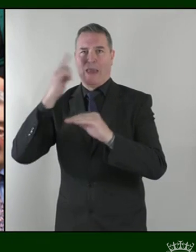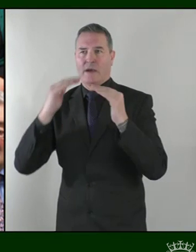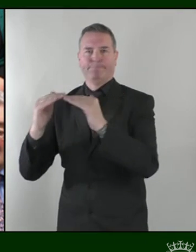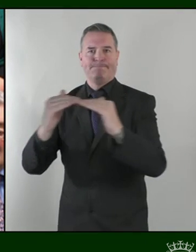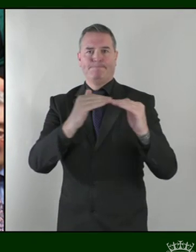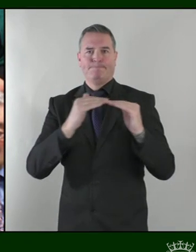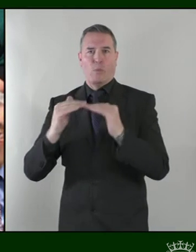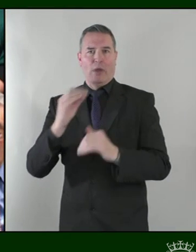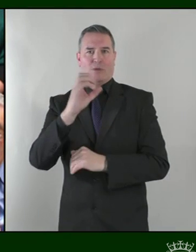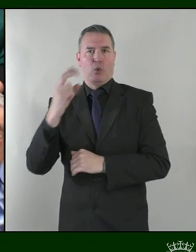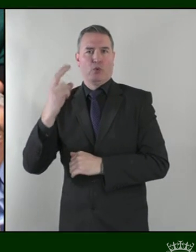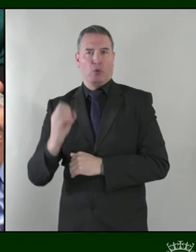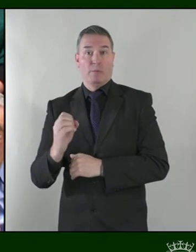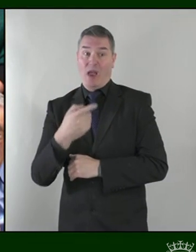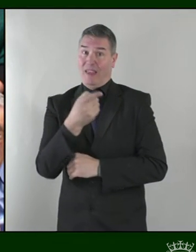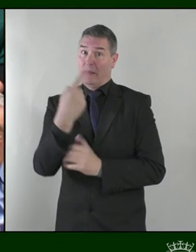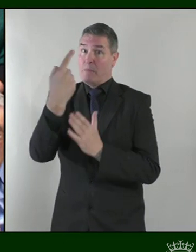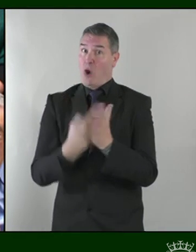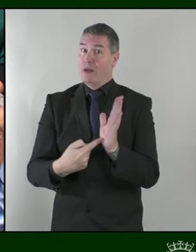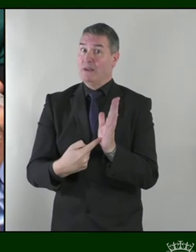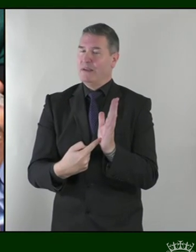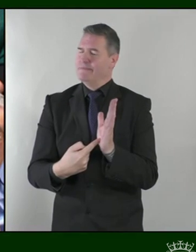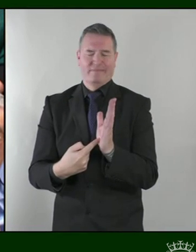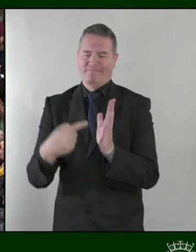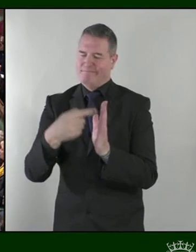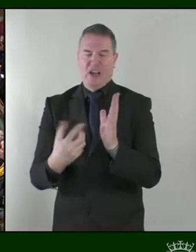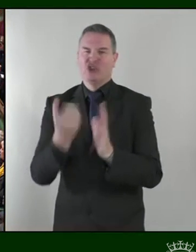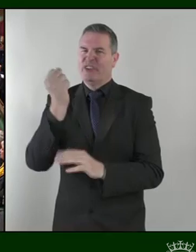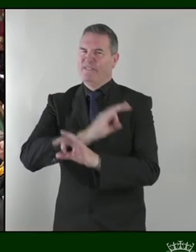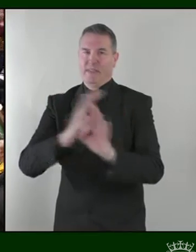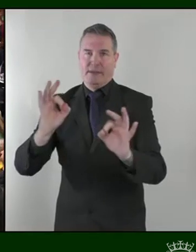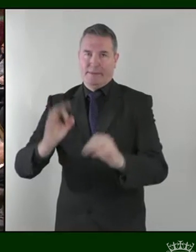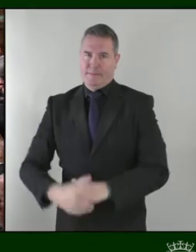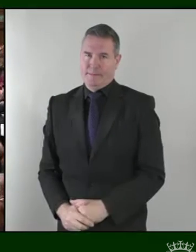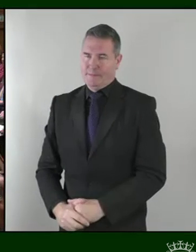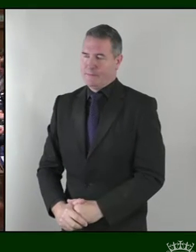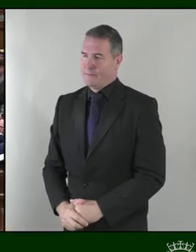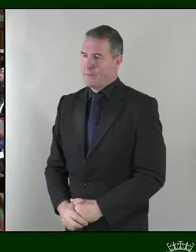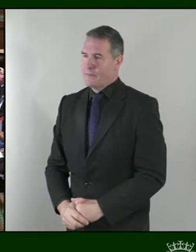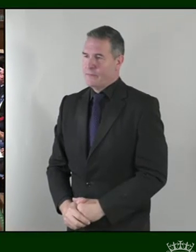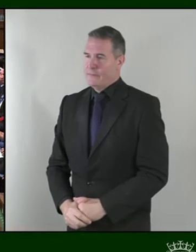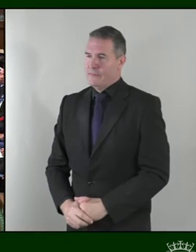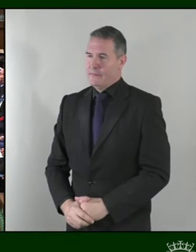Because his Government’s policies simply do not take us there.